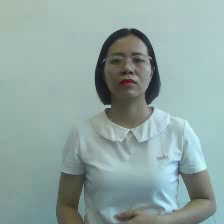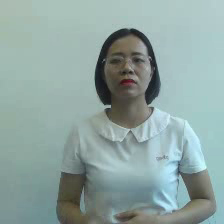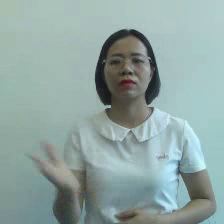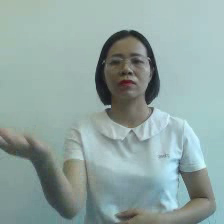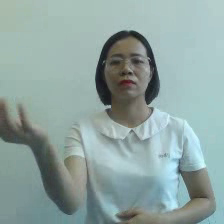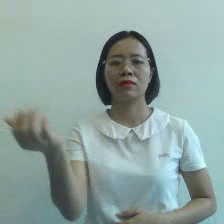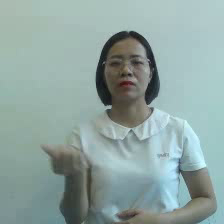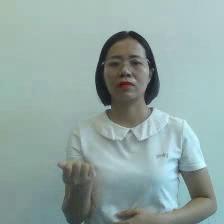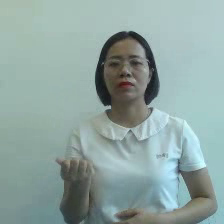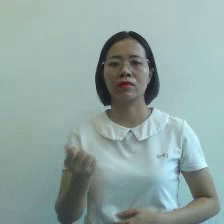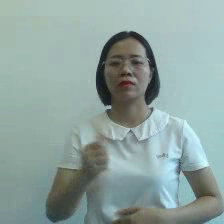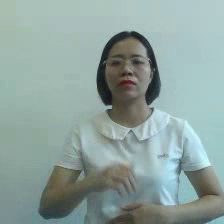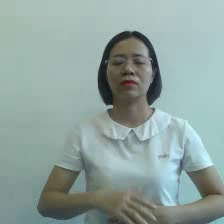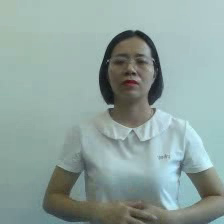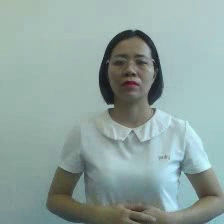Sử dụng